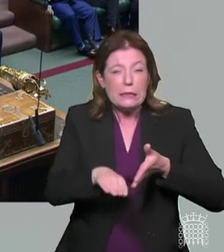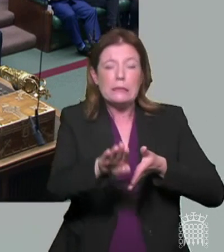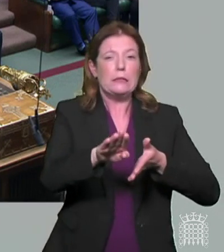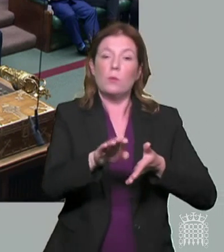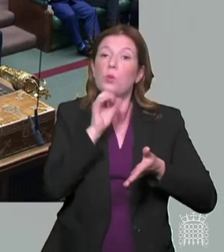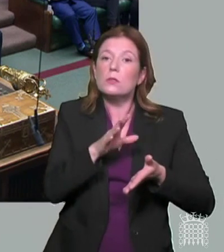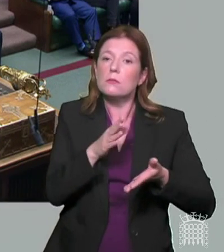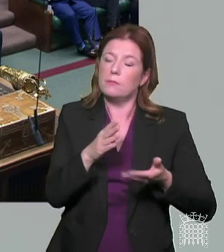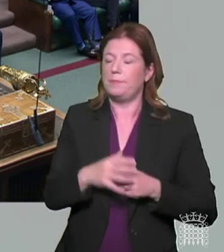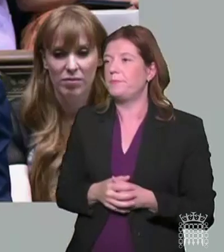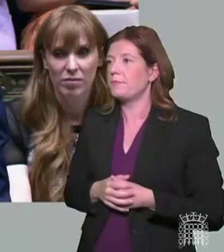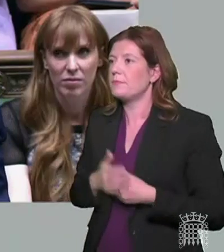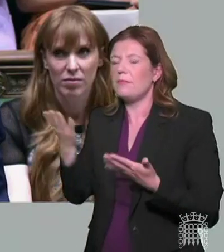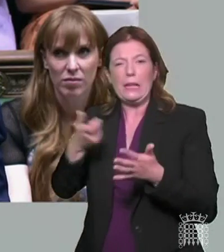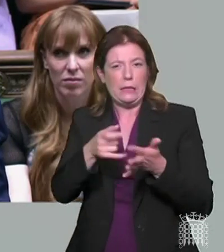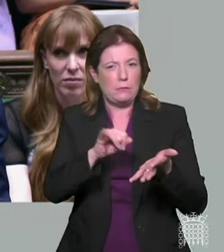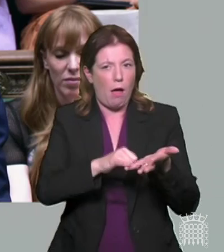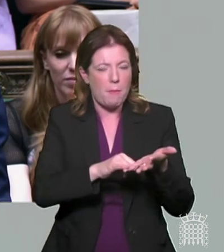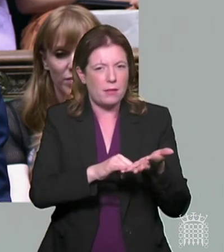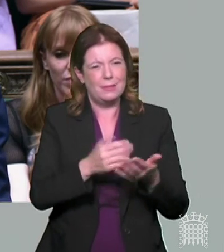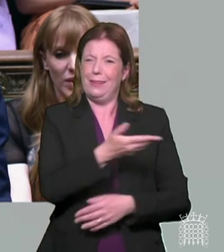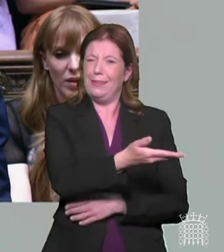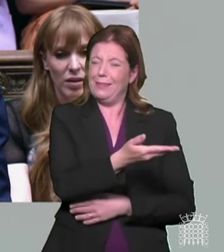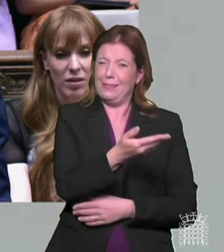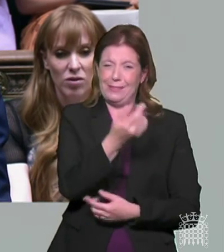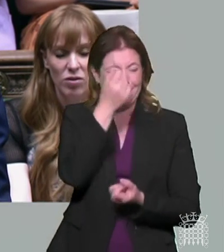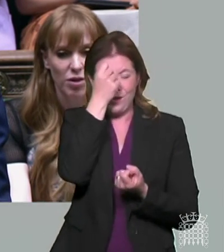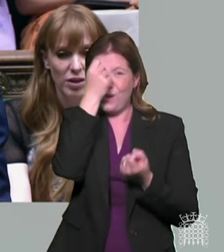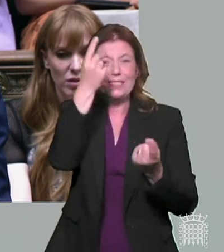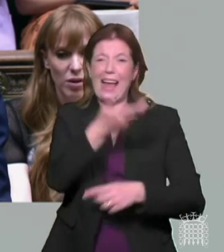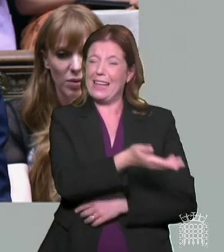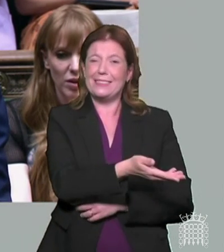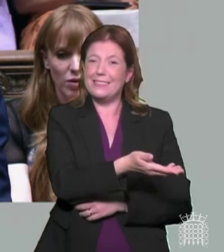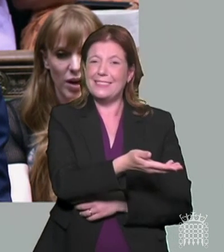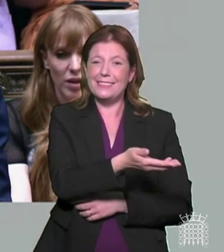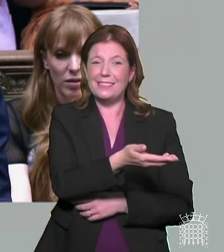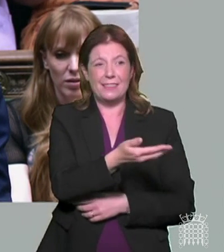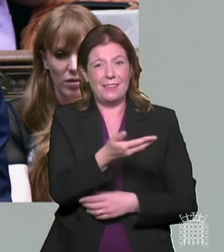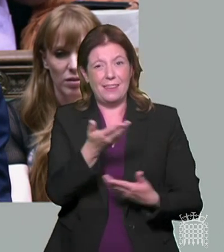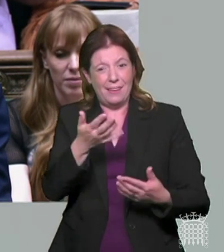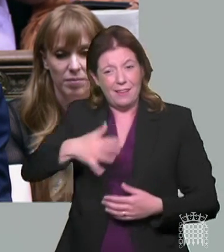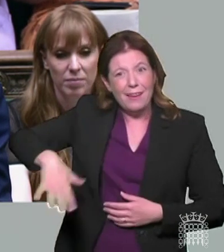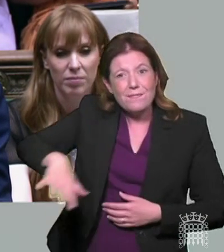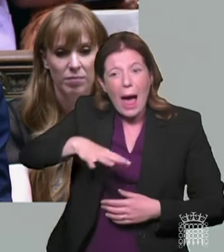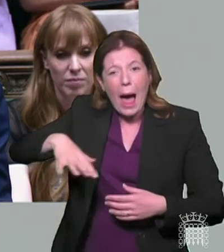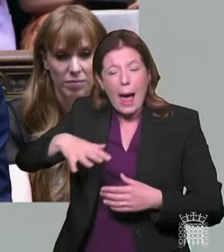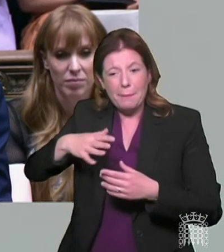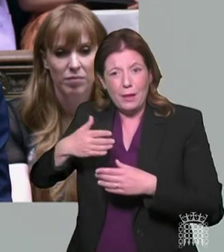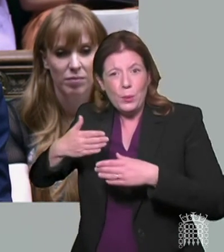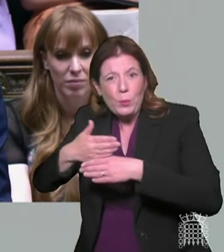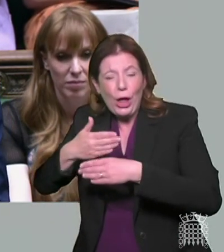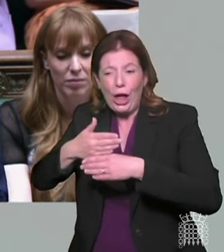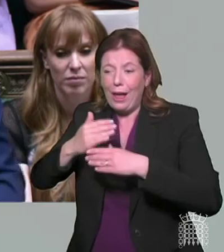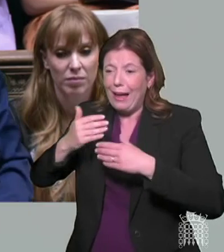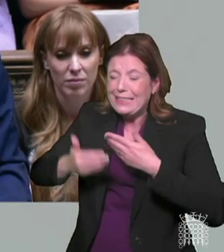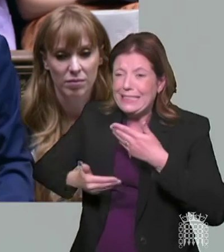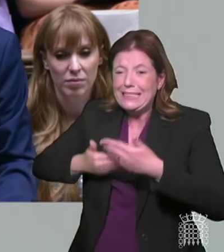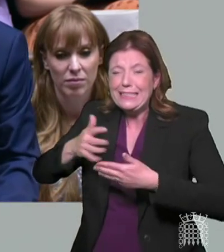He just doesn’t get it, does he? He doesn’t actually understand what working families are going through in this country.